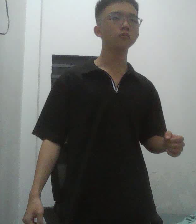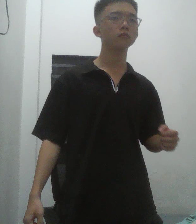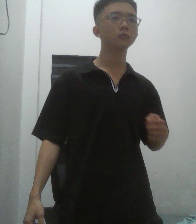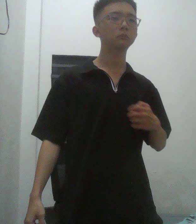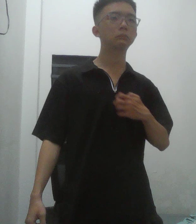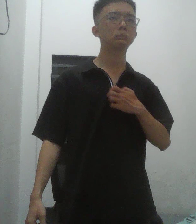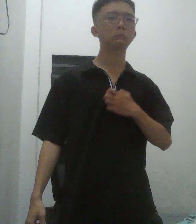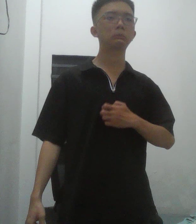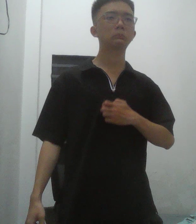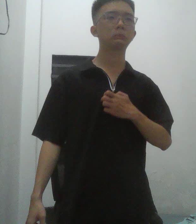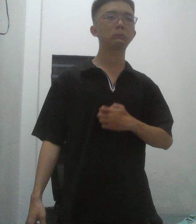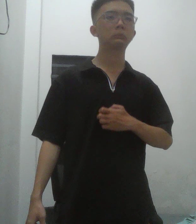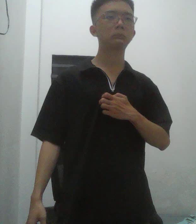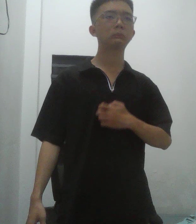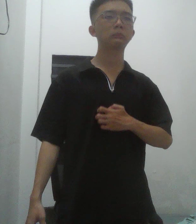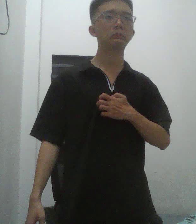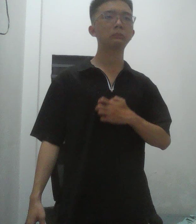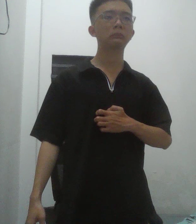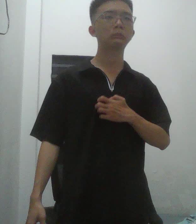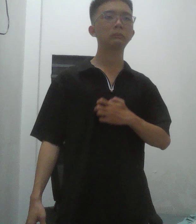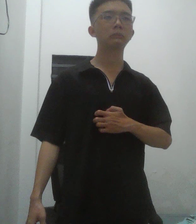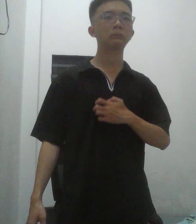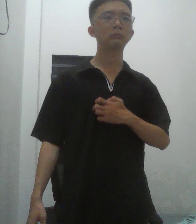ghen